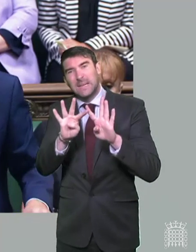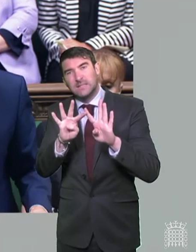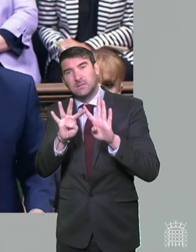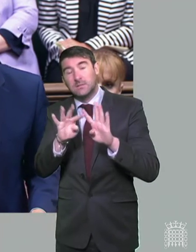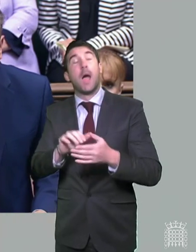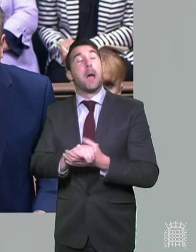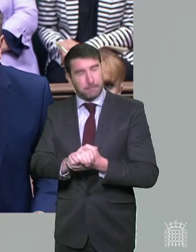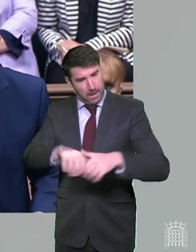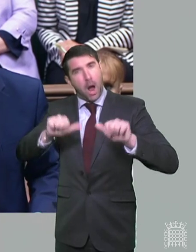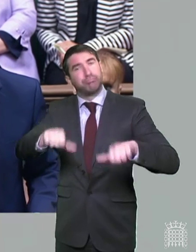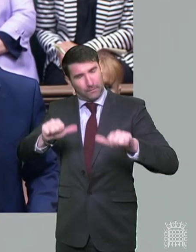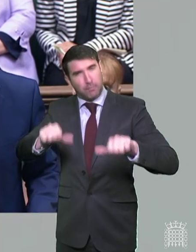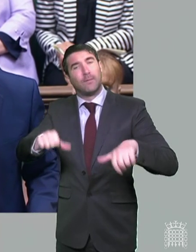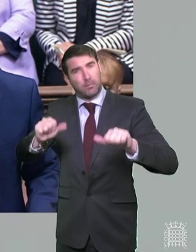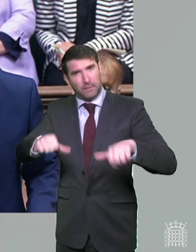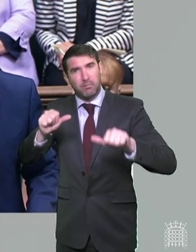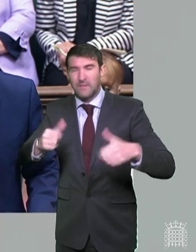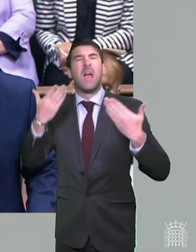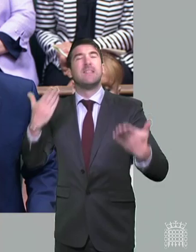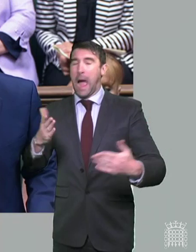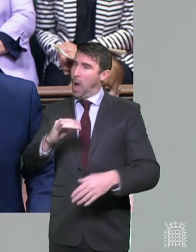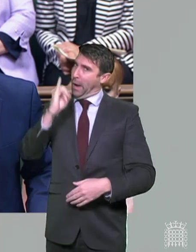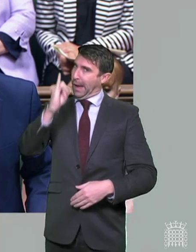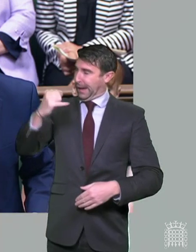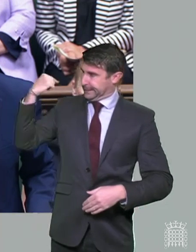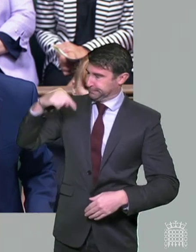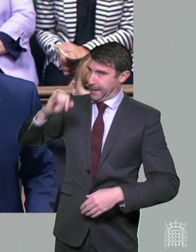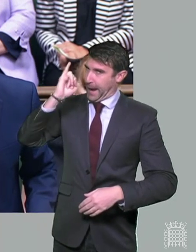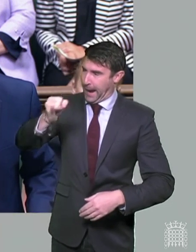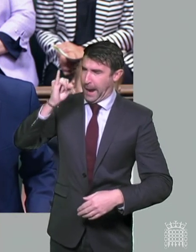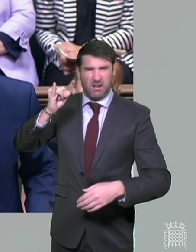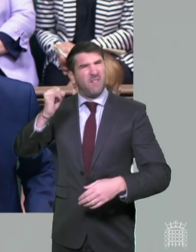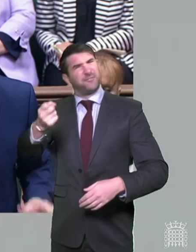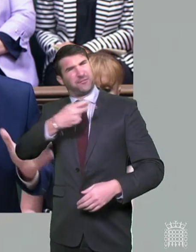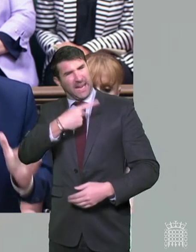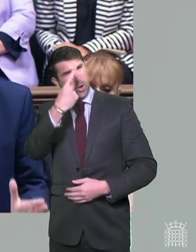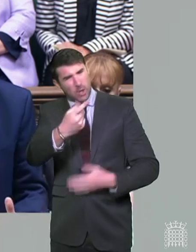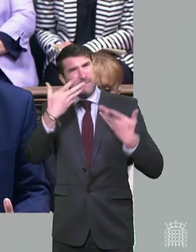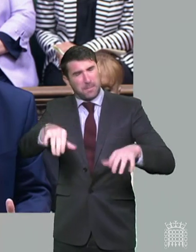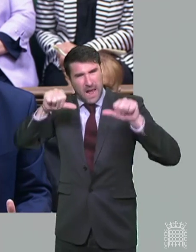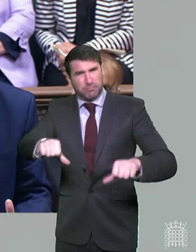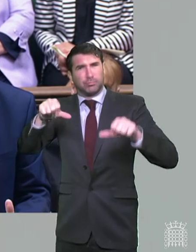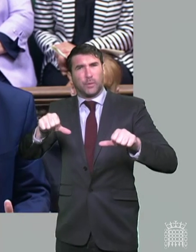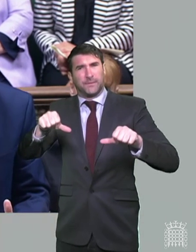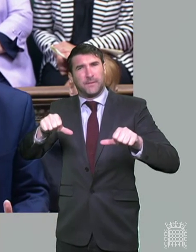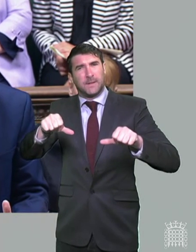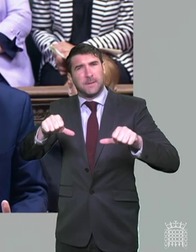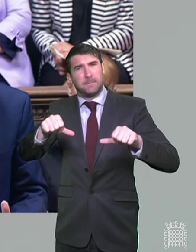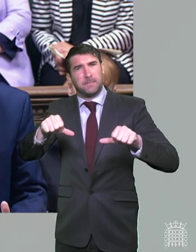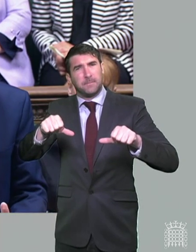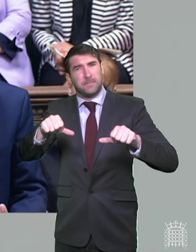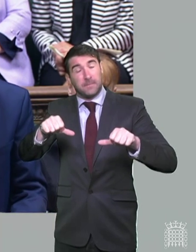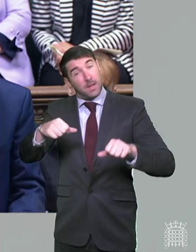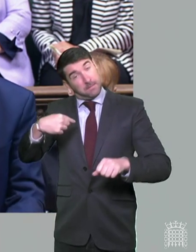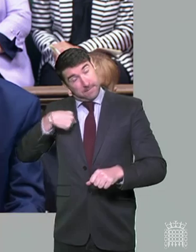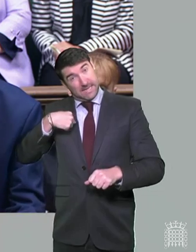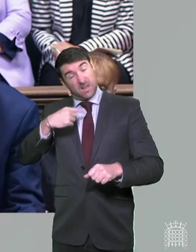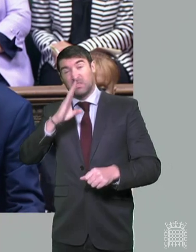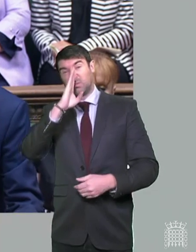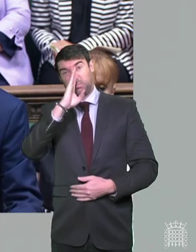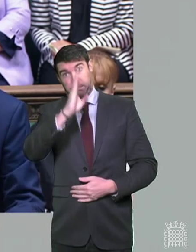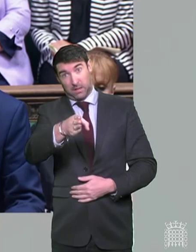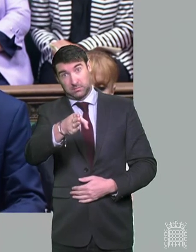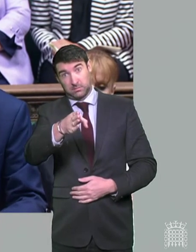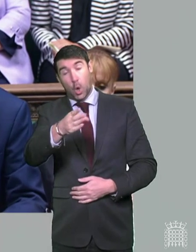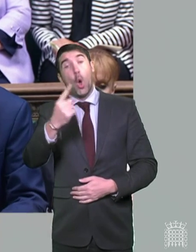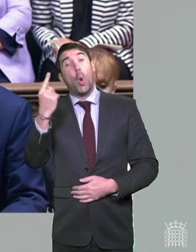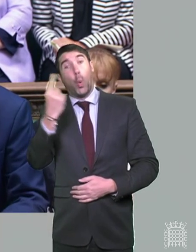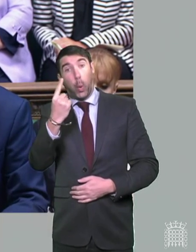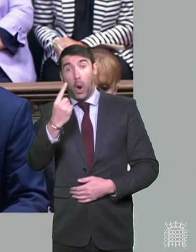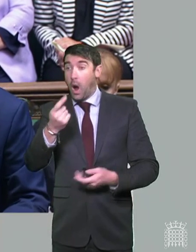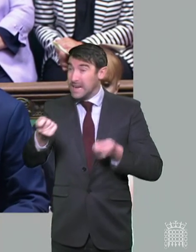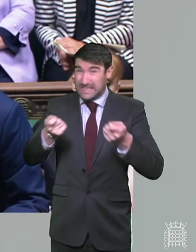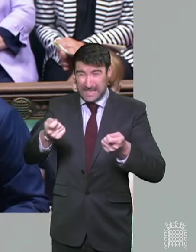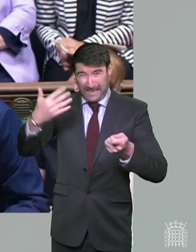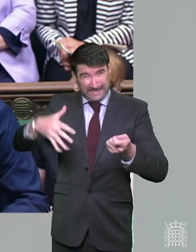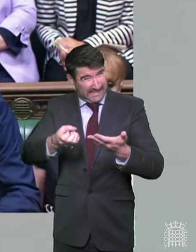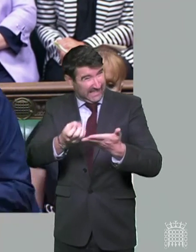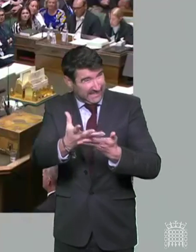Can she not see that there is nothing new about a Tory Prime Minister who when asked, “Who pays?” says, “It’s you—the working people of Britain”?